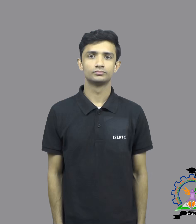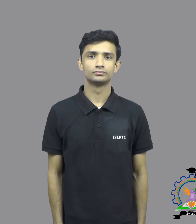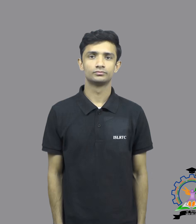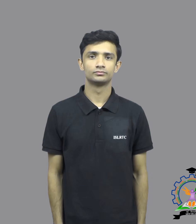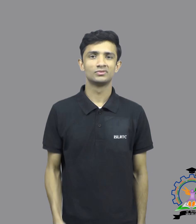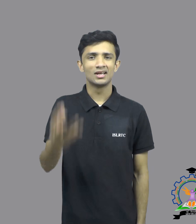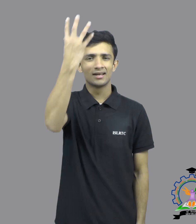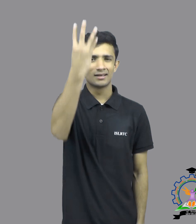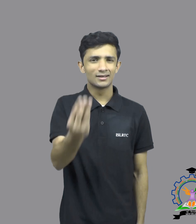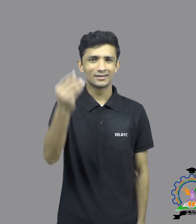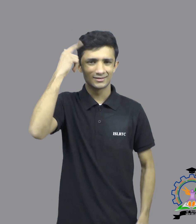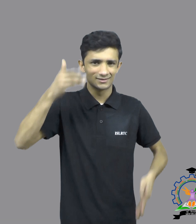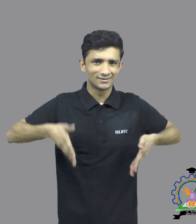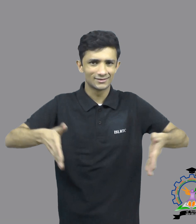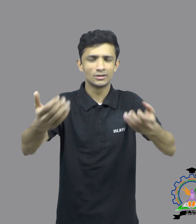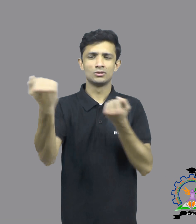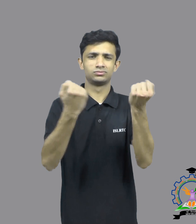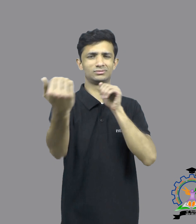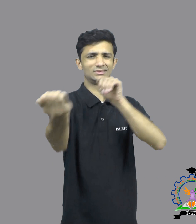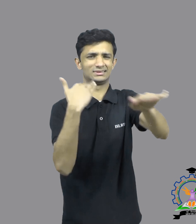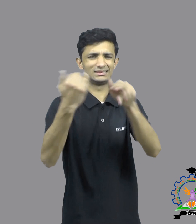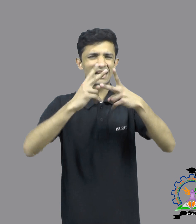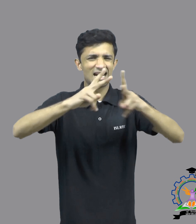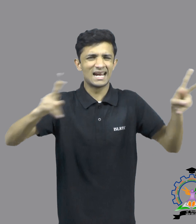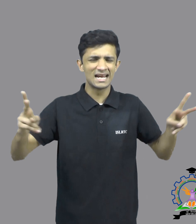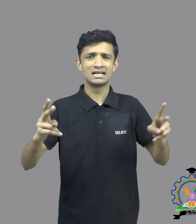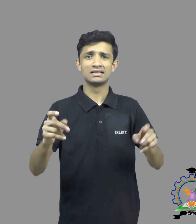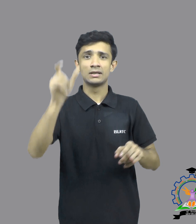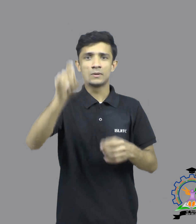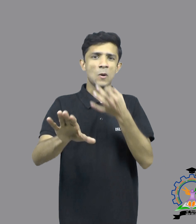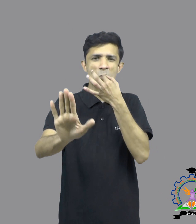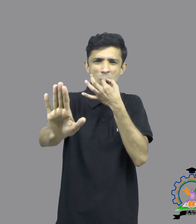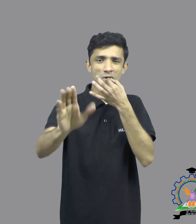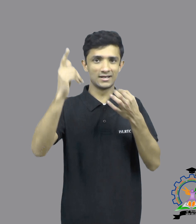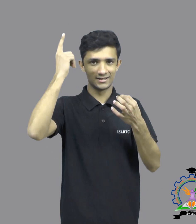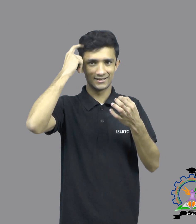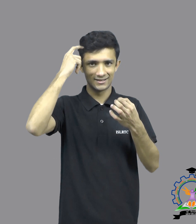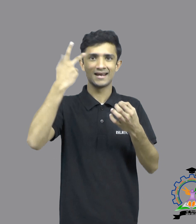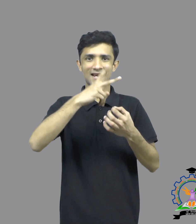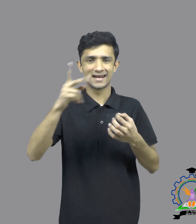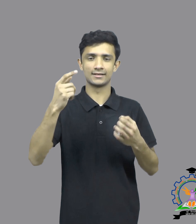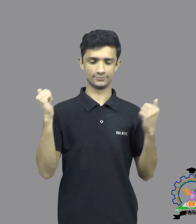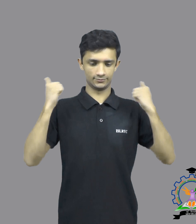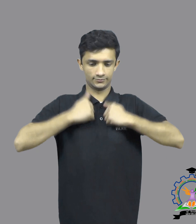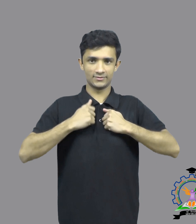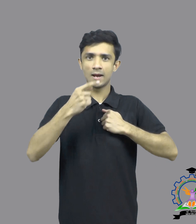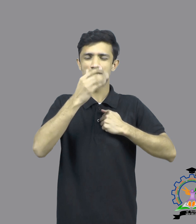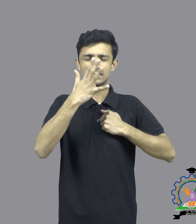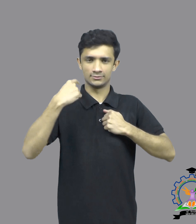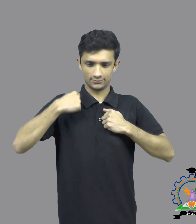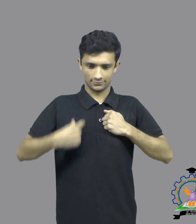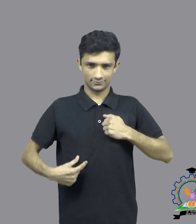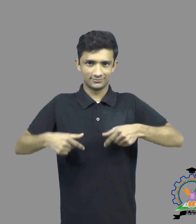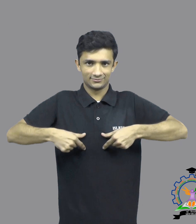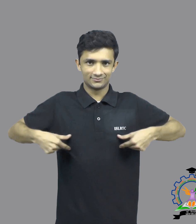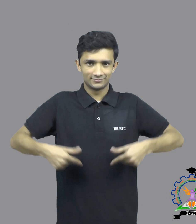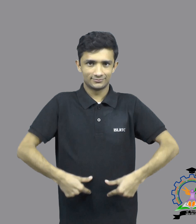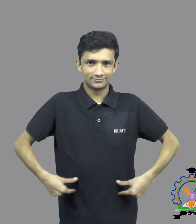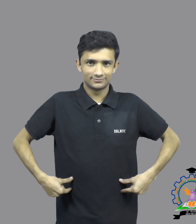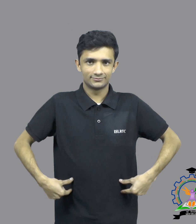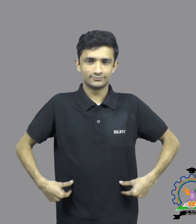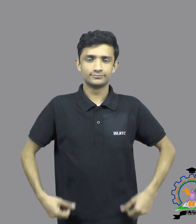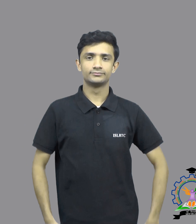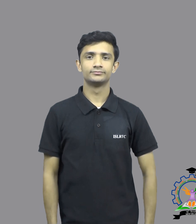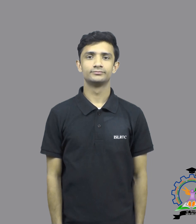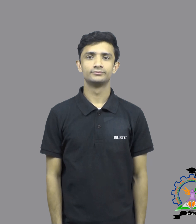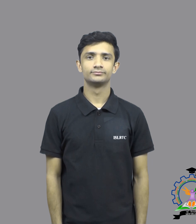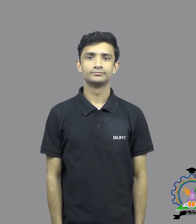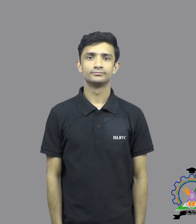Reflective Jacket